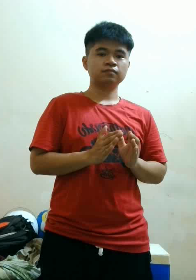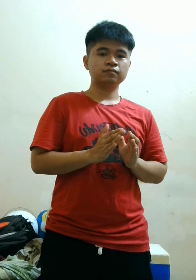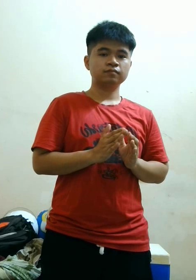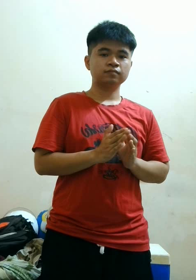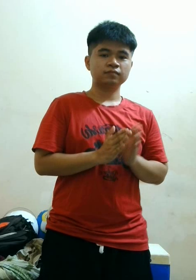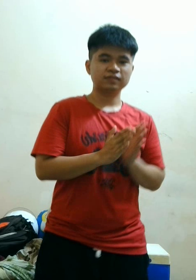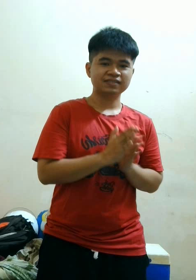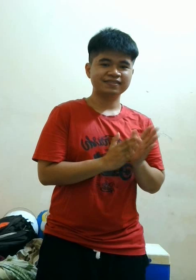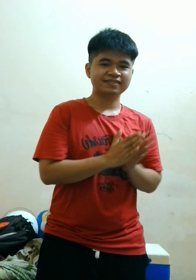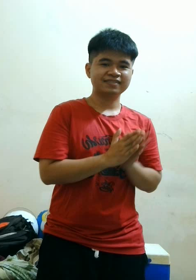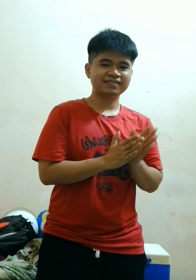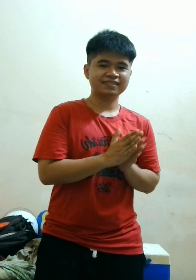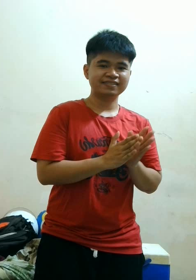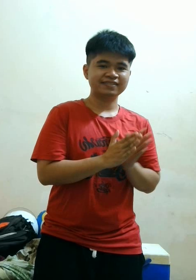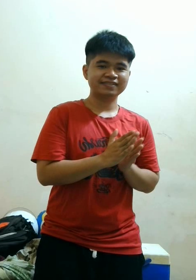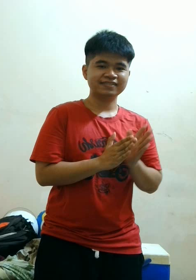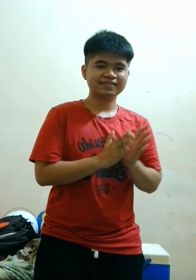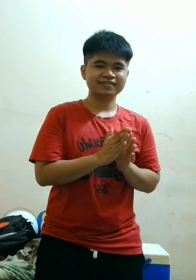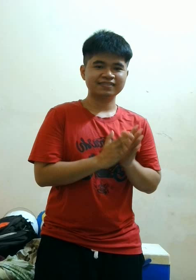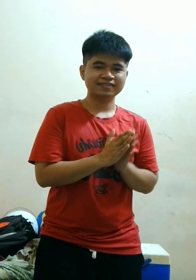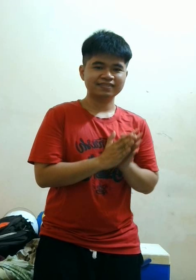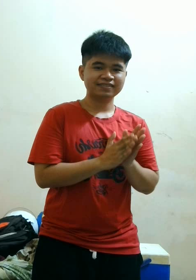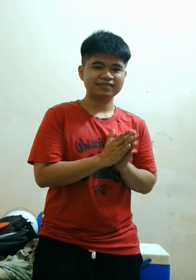hung thu